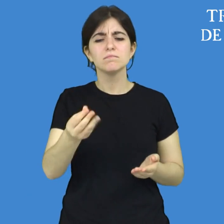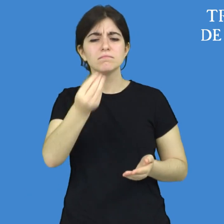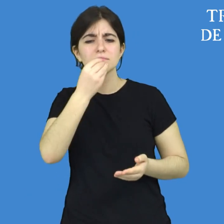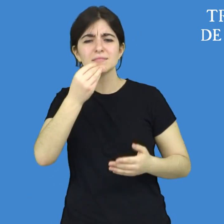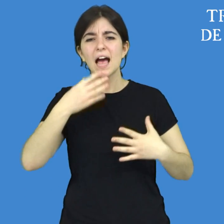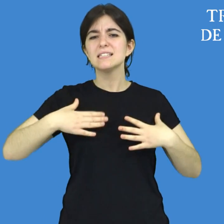comer